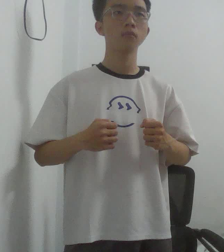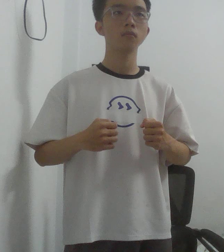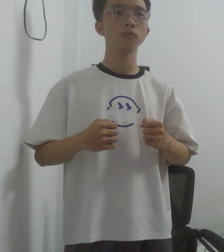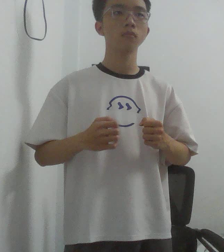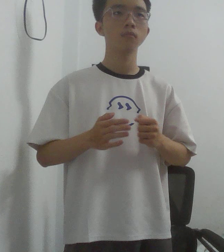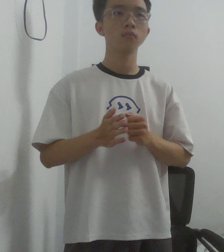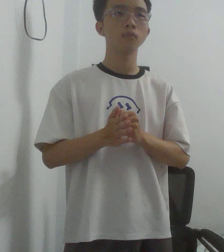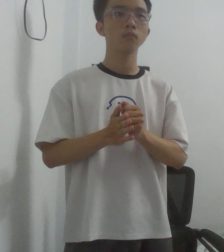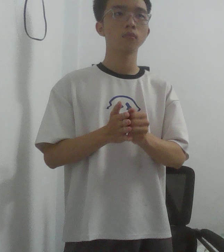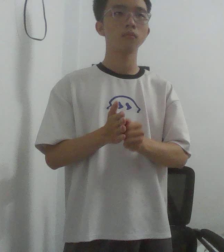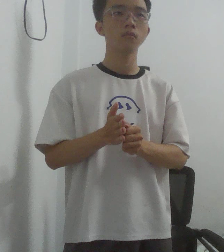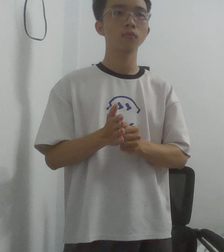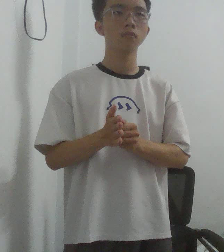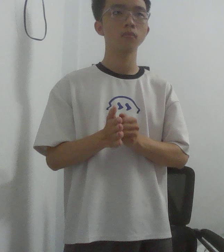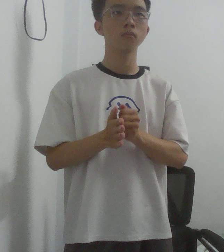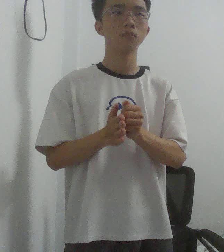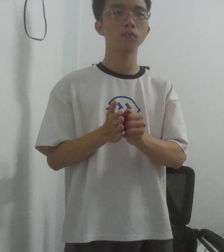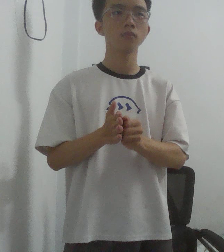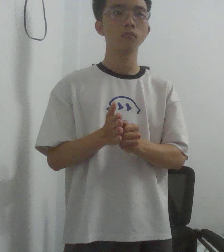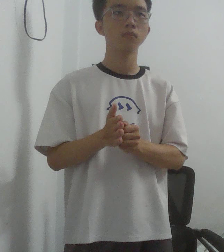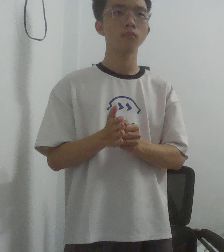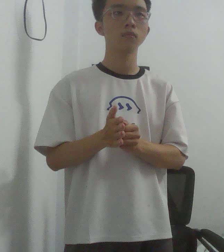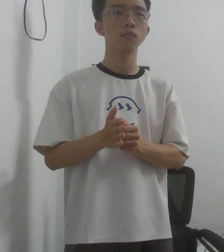thang